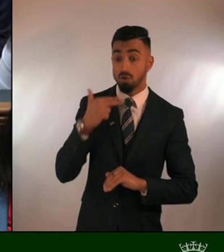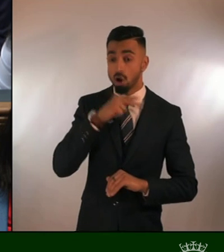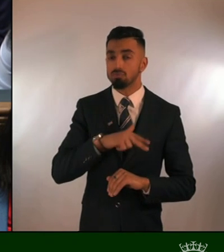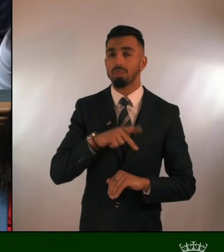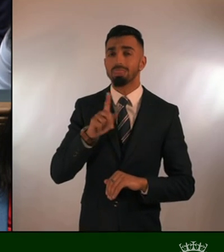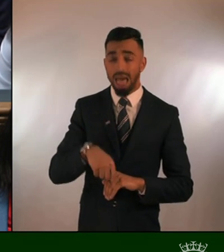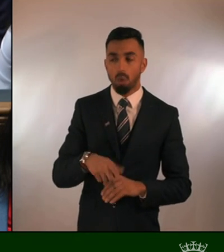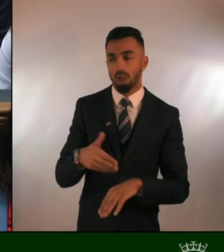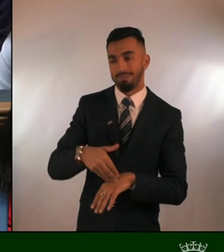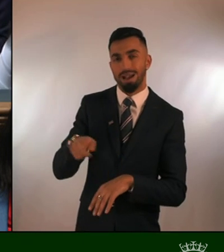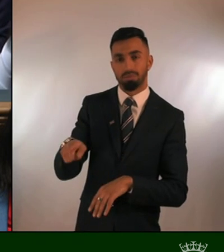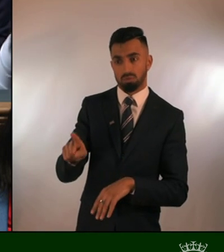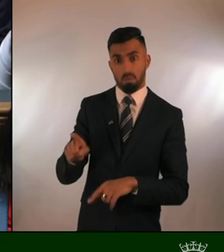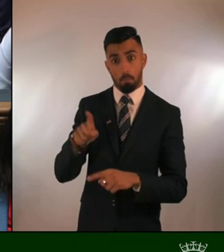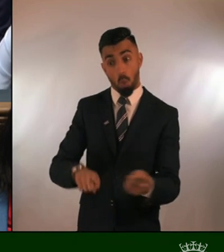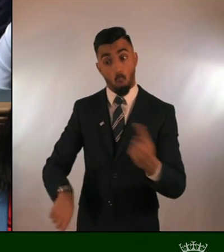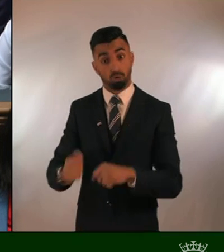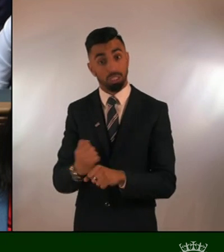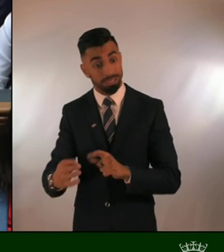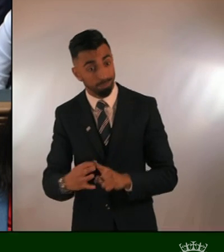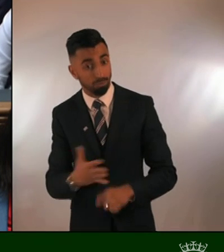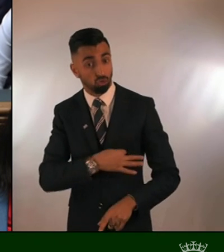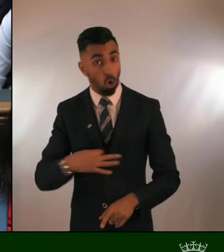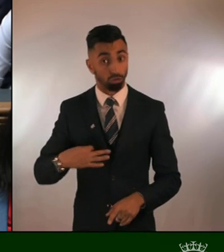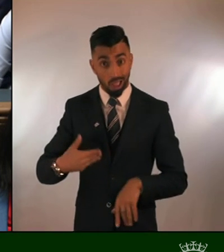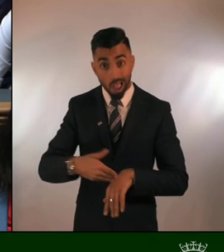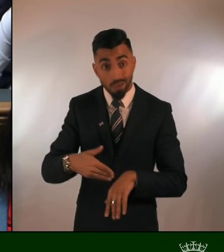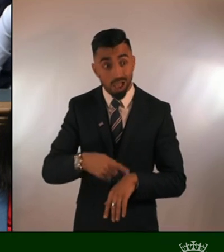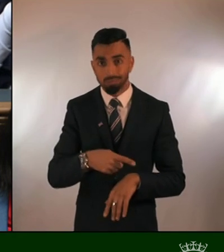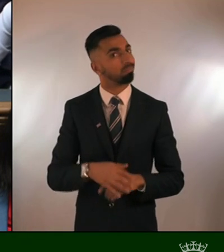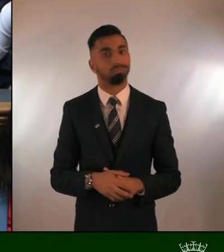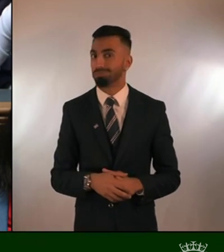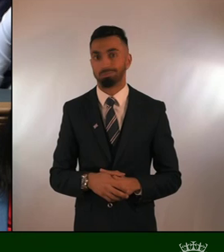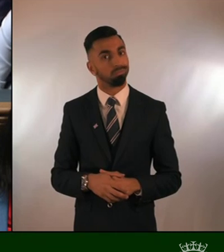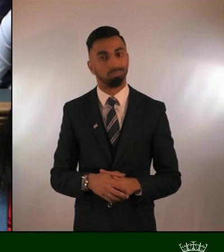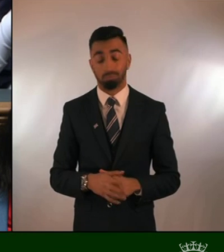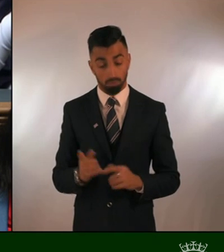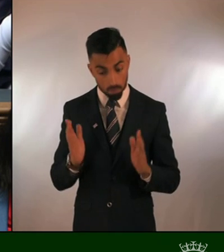This is a £2 billion commitment that supports our hard-working doctors.